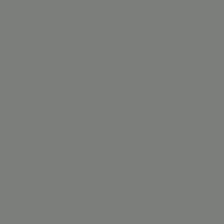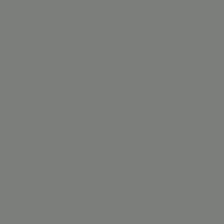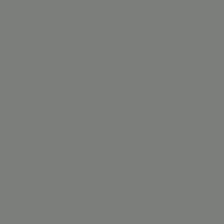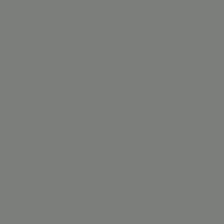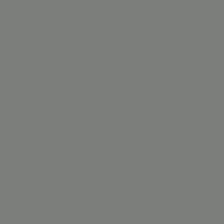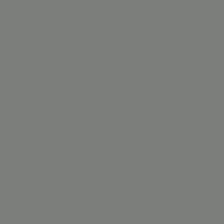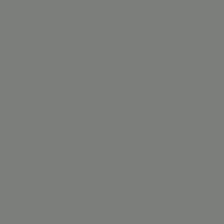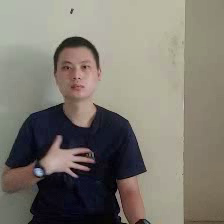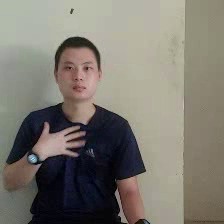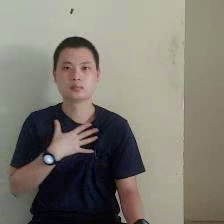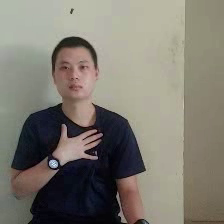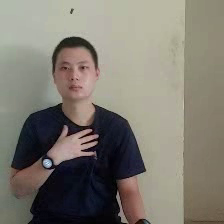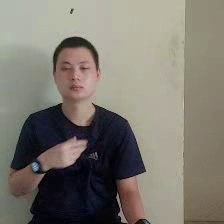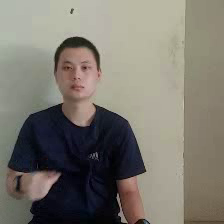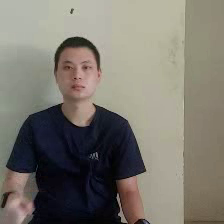Ăn mừng